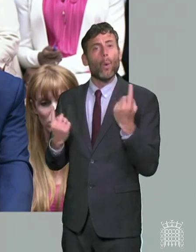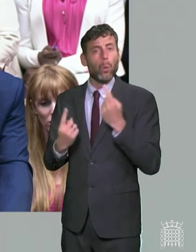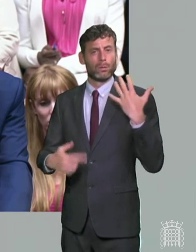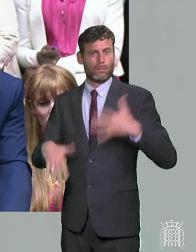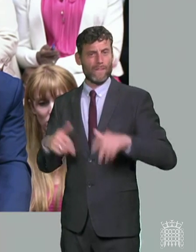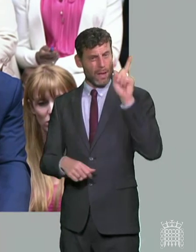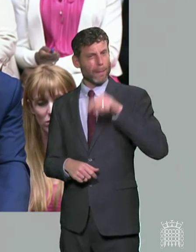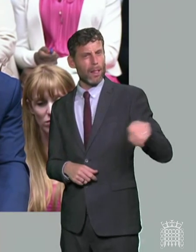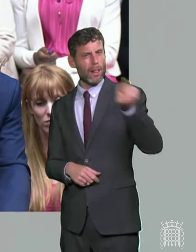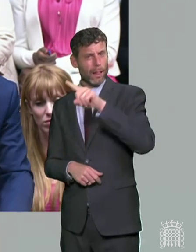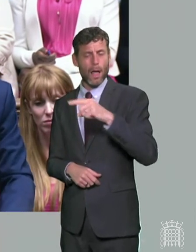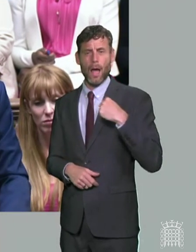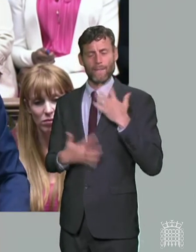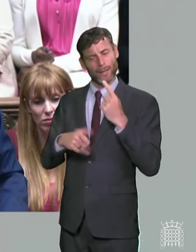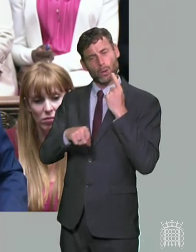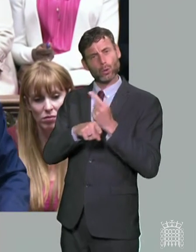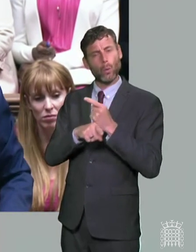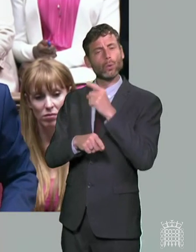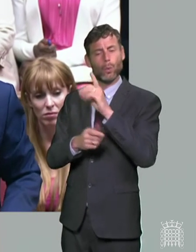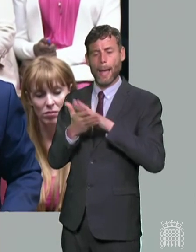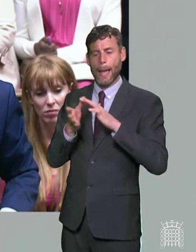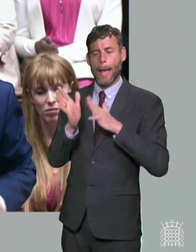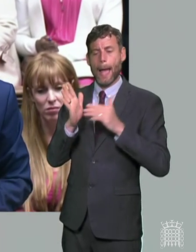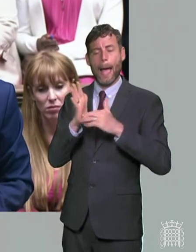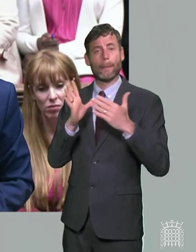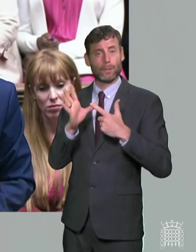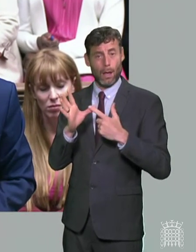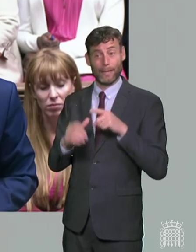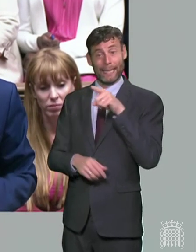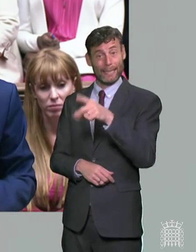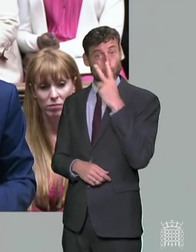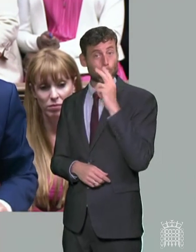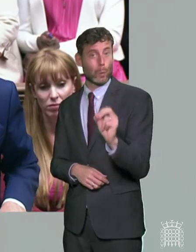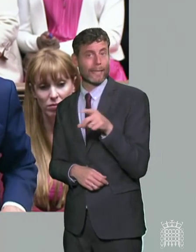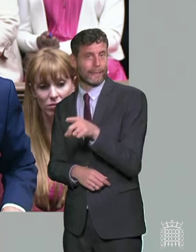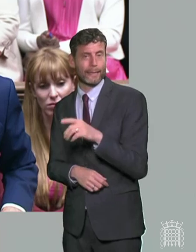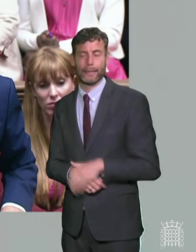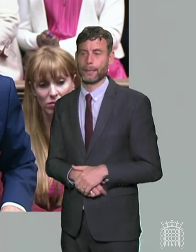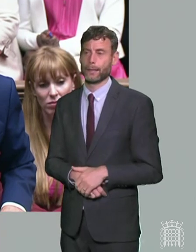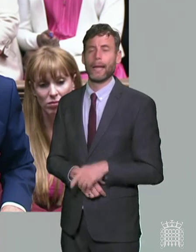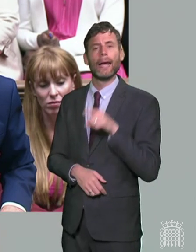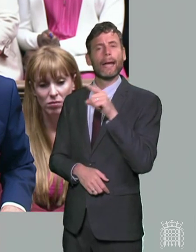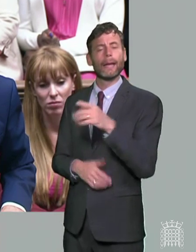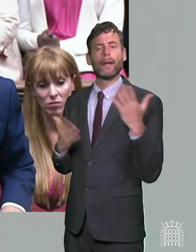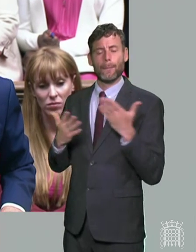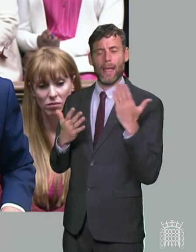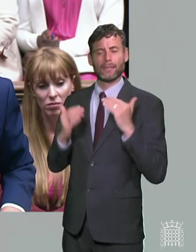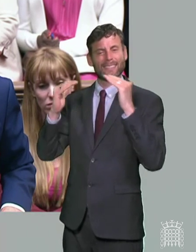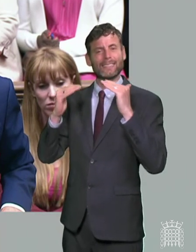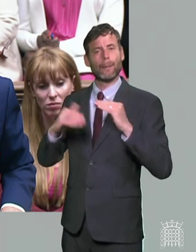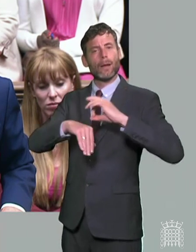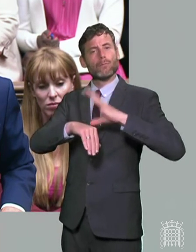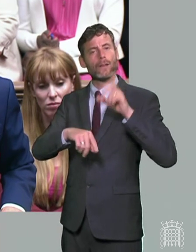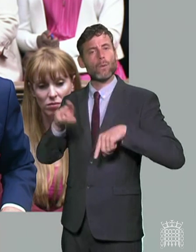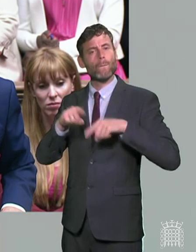Today, I spoke to Hamza Semakula. He is 20 and plays semi-professional football for Hendon.